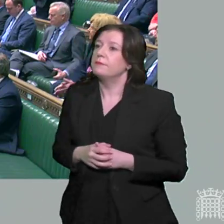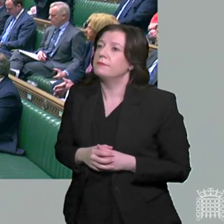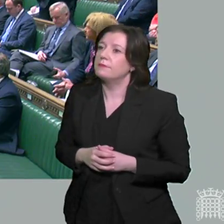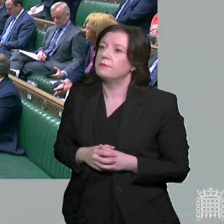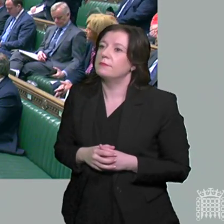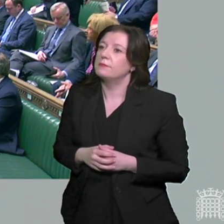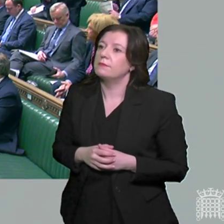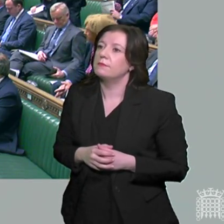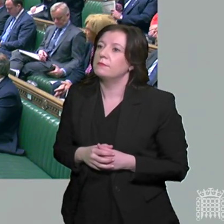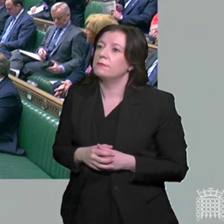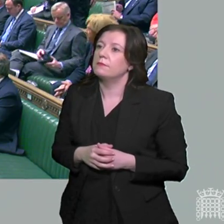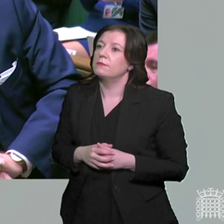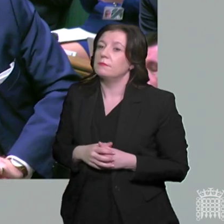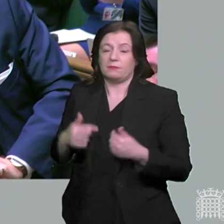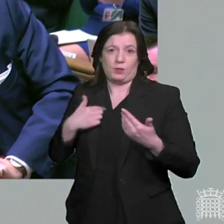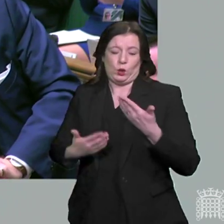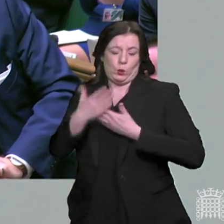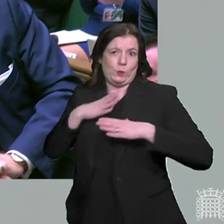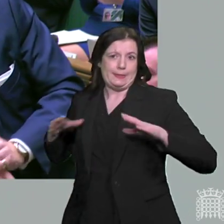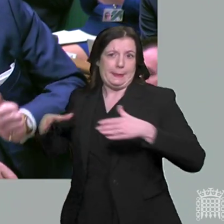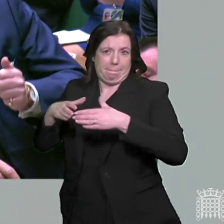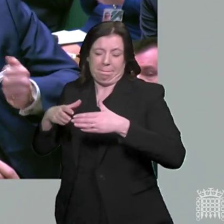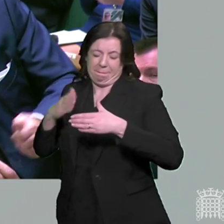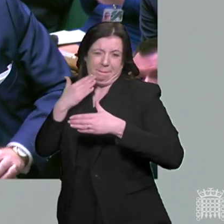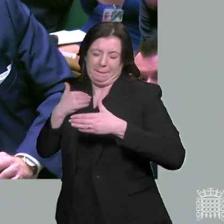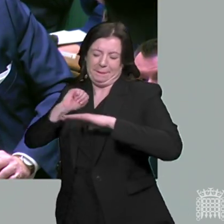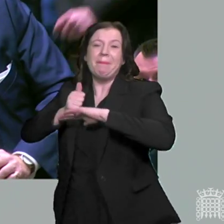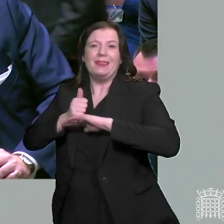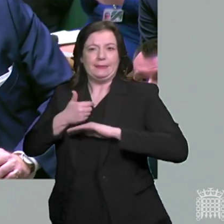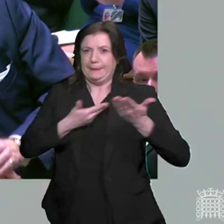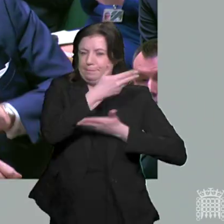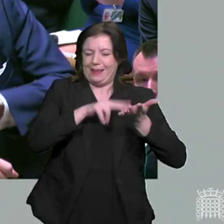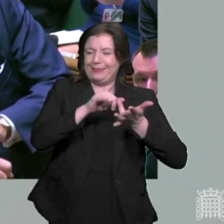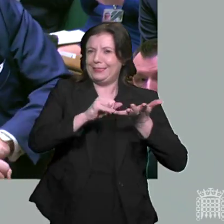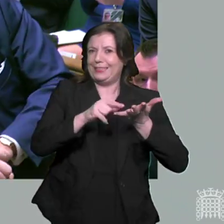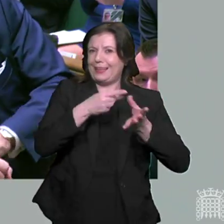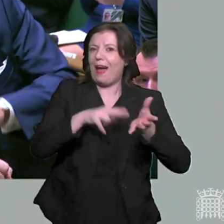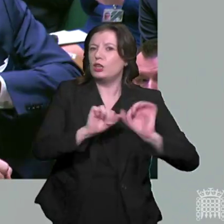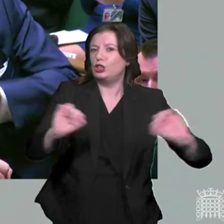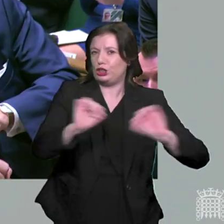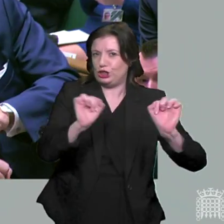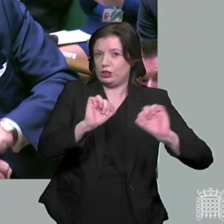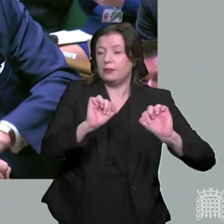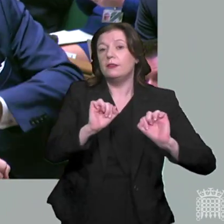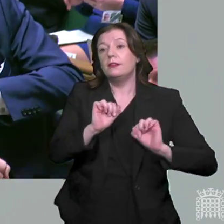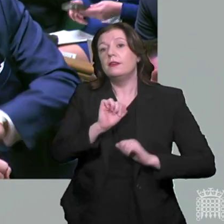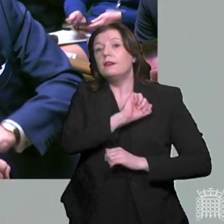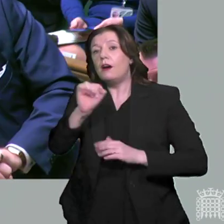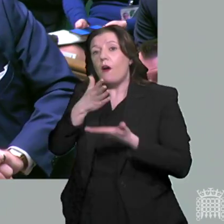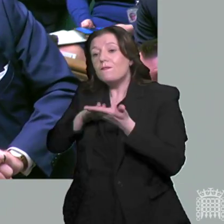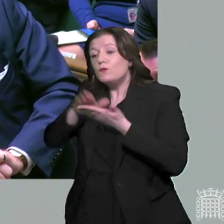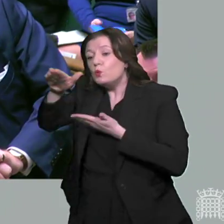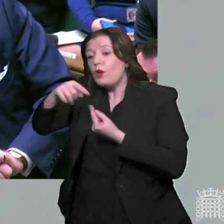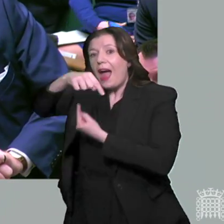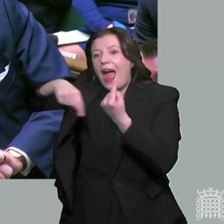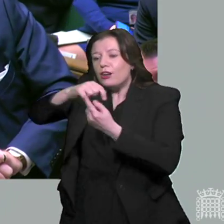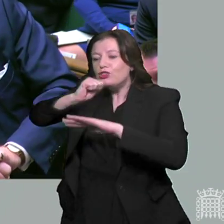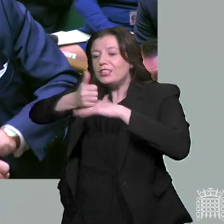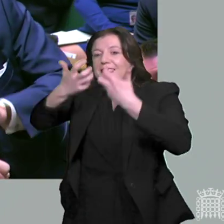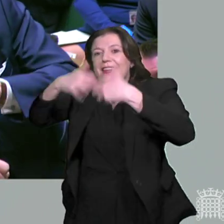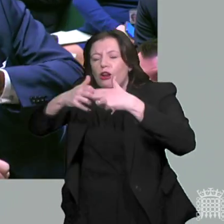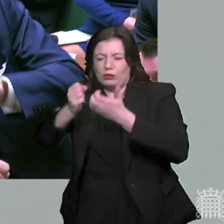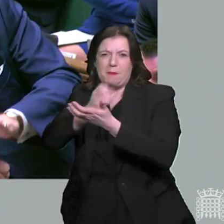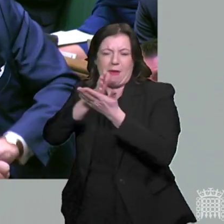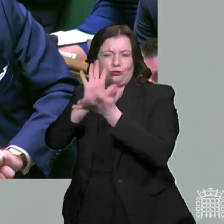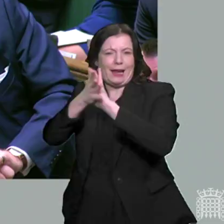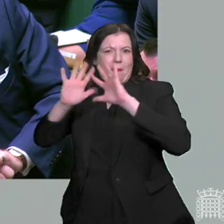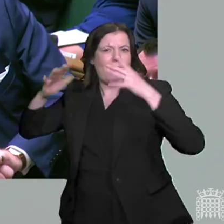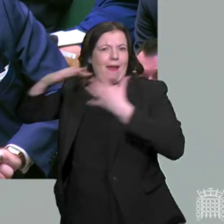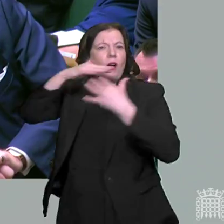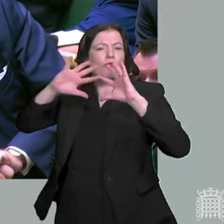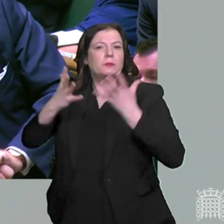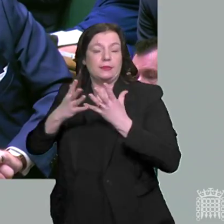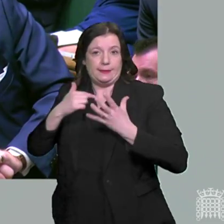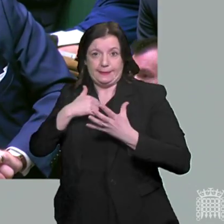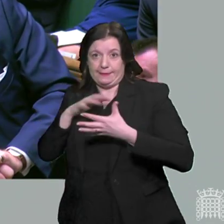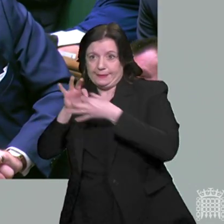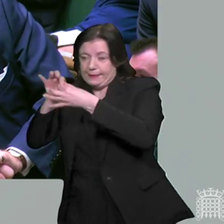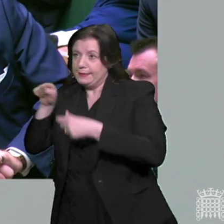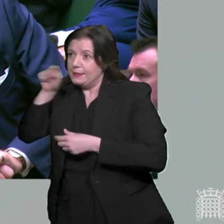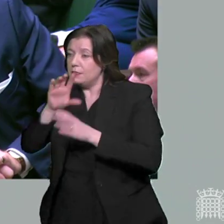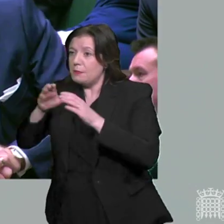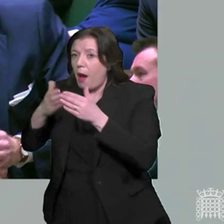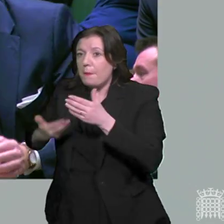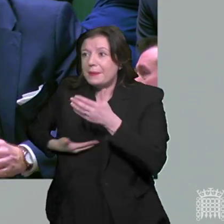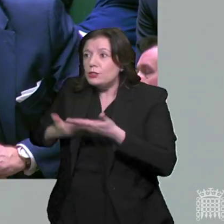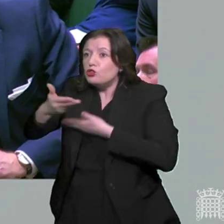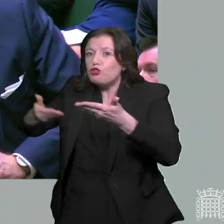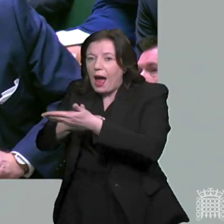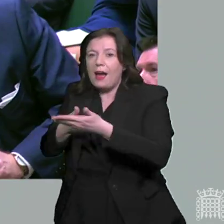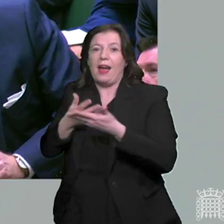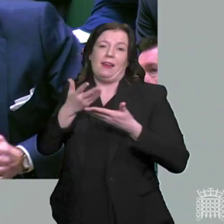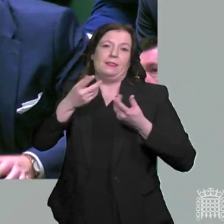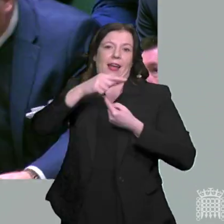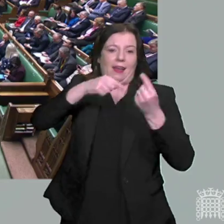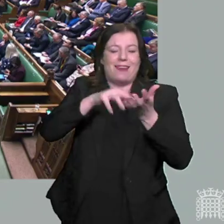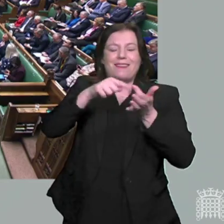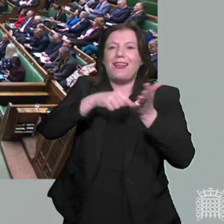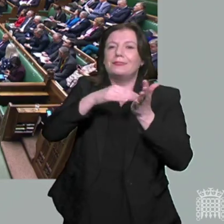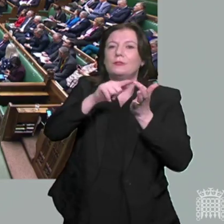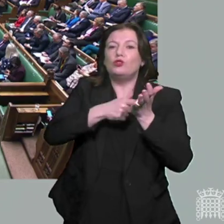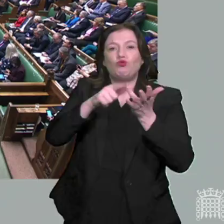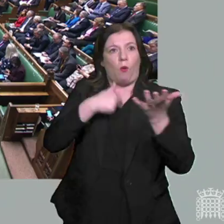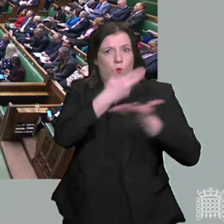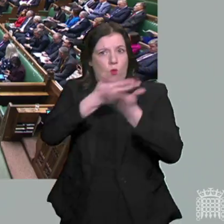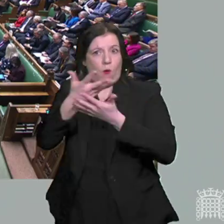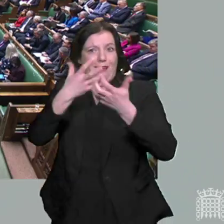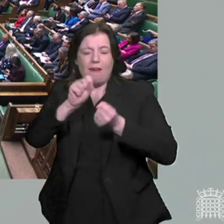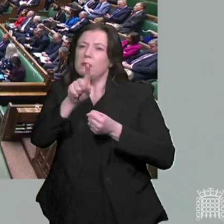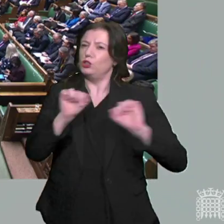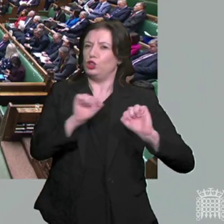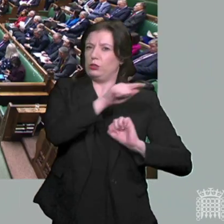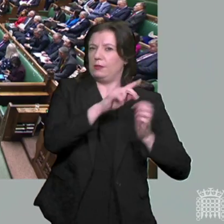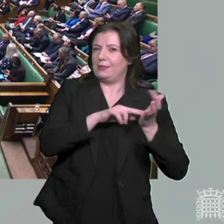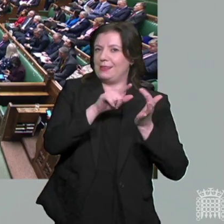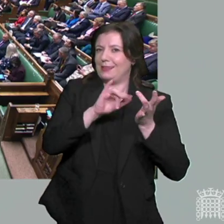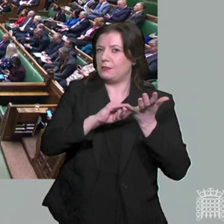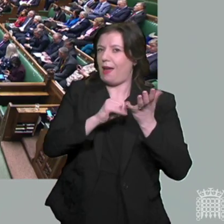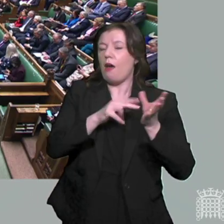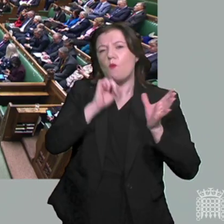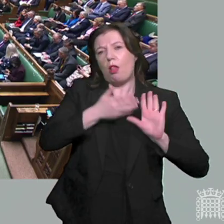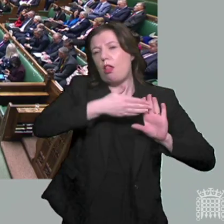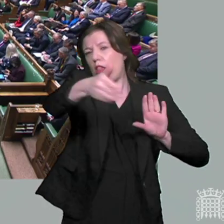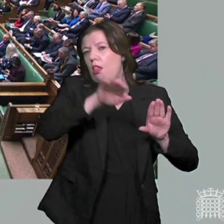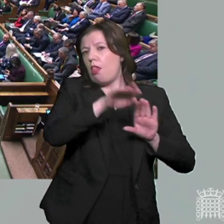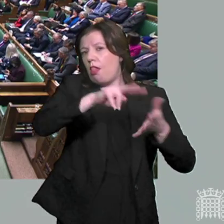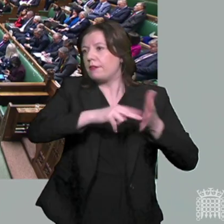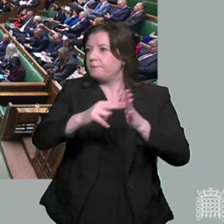Since arriving in this new portfolio I have not had any meetings with Nissan, but as a Department we are actively picking up the clean tech piece and the future energy technologies piece, and we are working with a range of companies, as well as with the Department for Business and Trade and the Department for Energy Security and Net Zero.